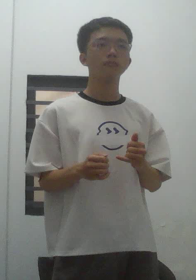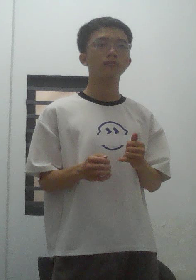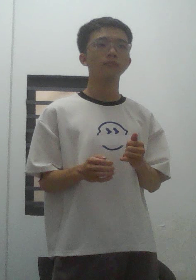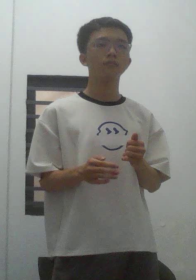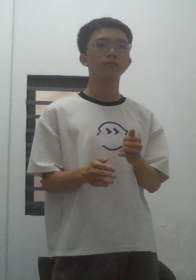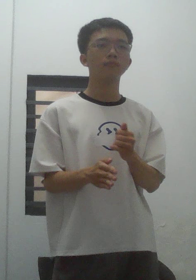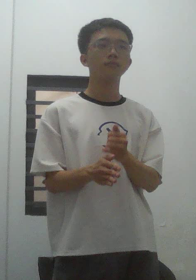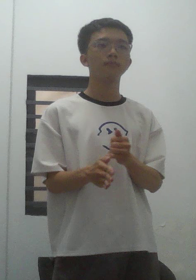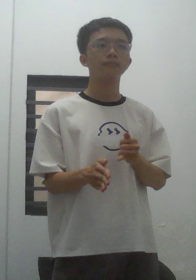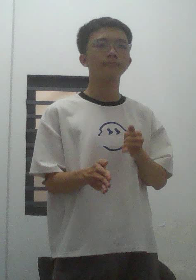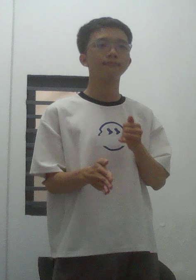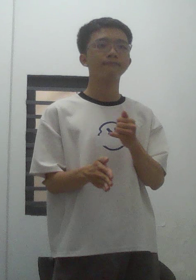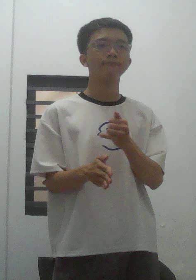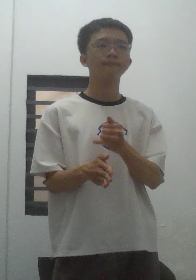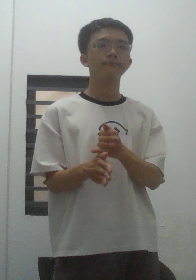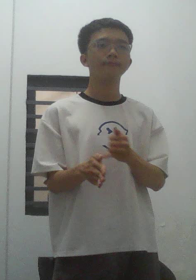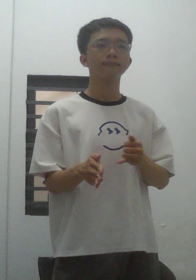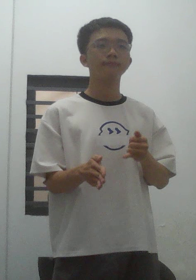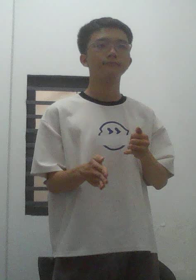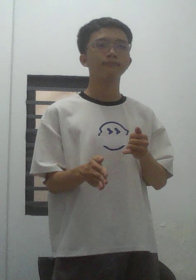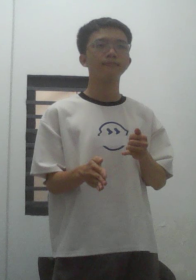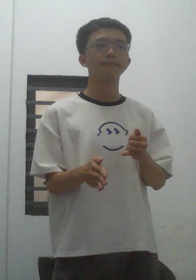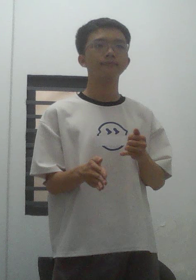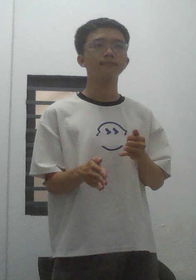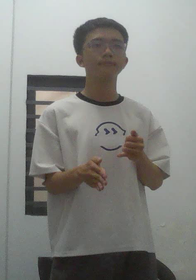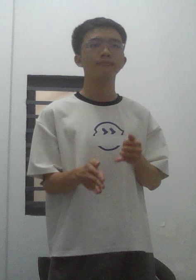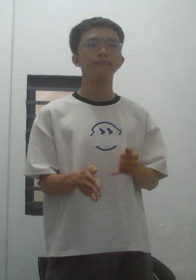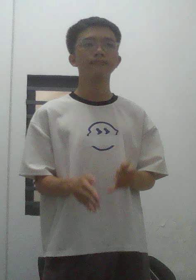cuoi thang